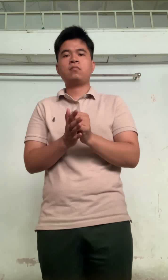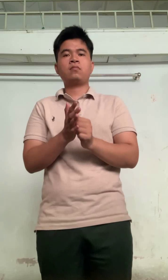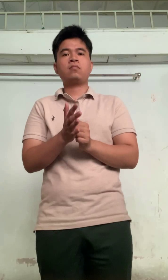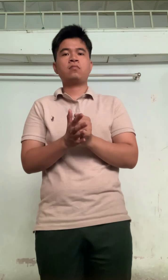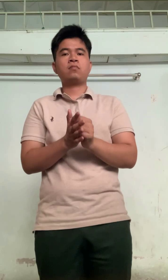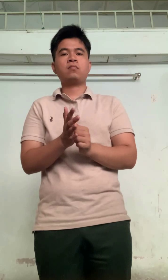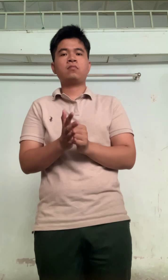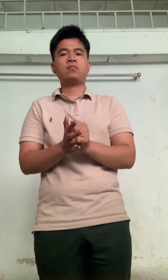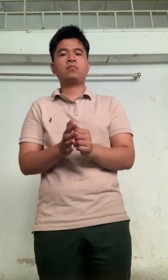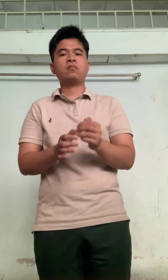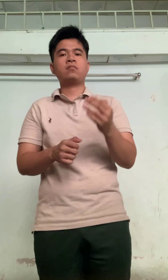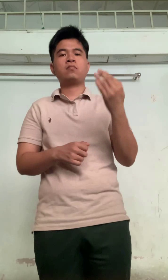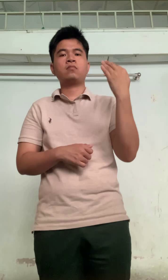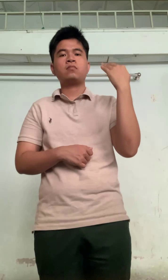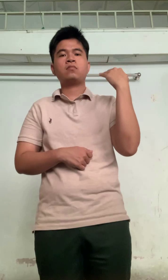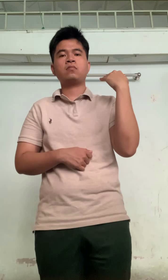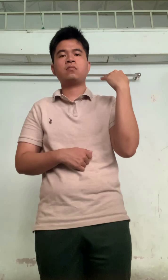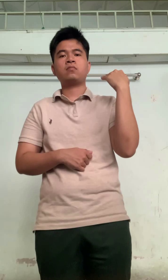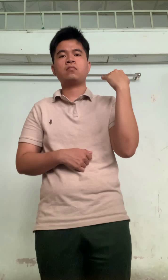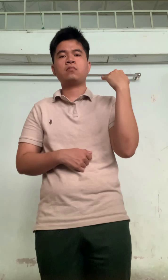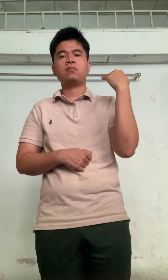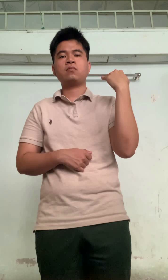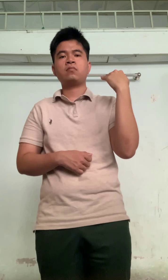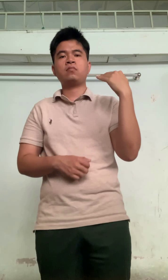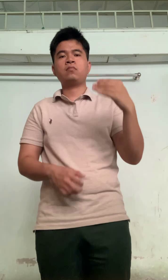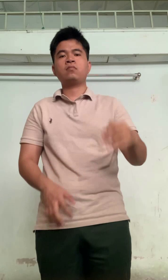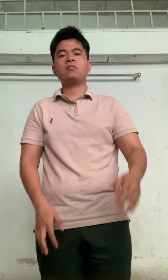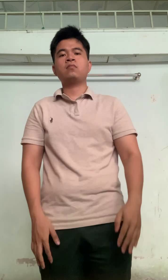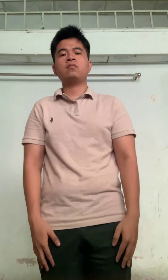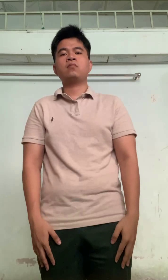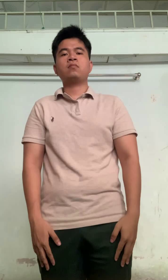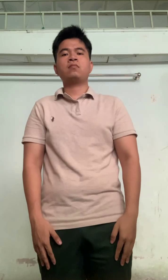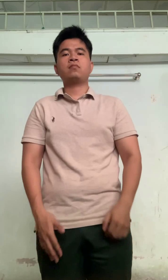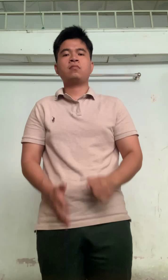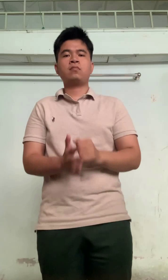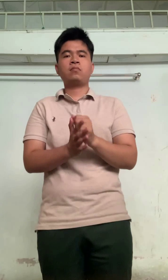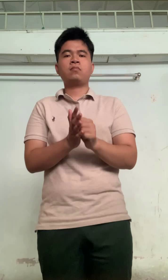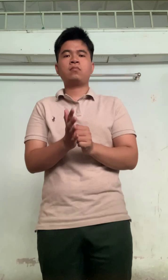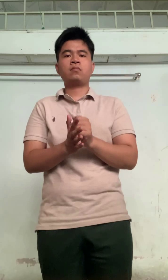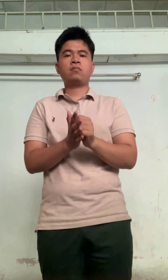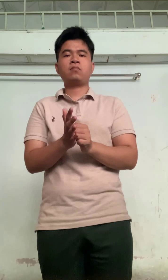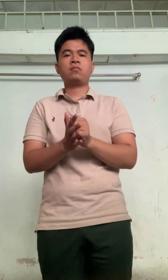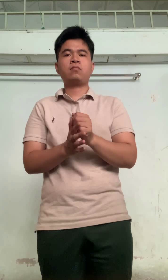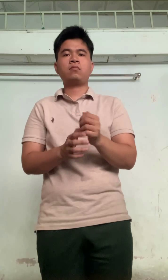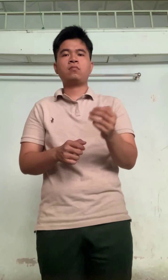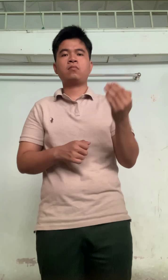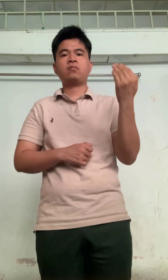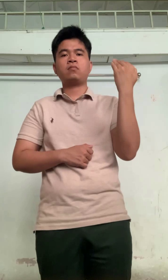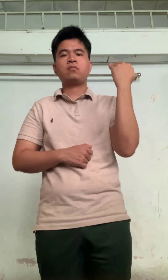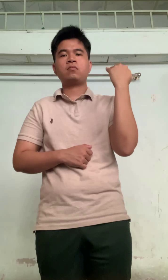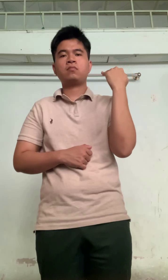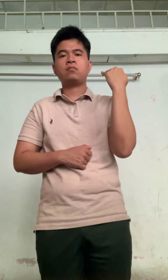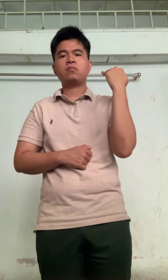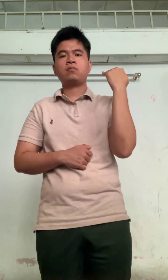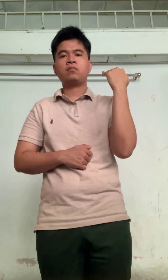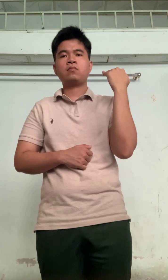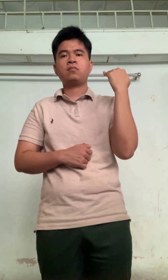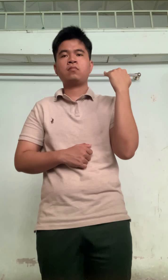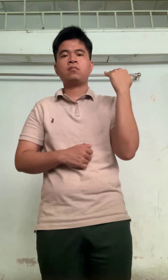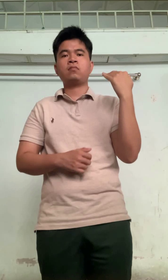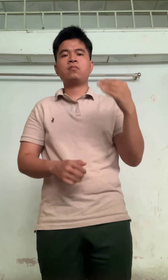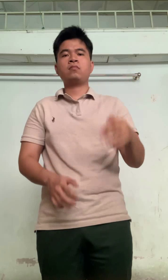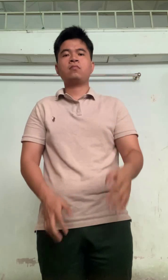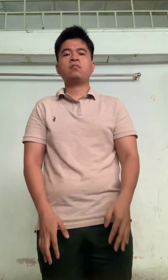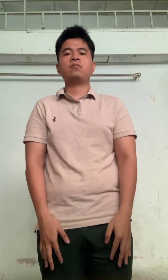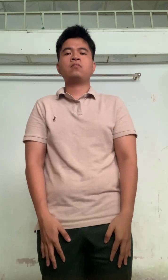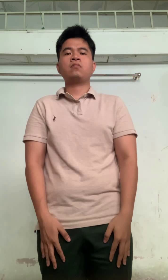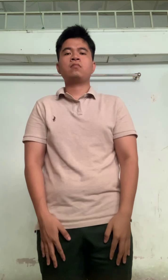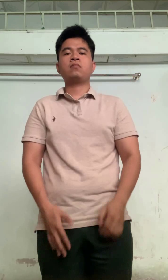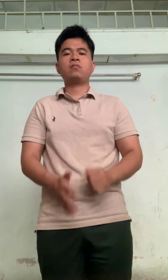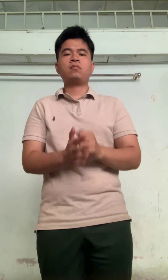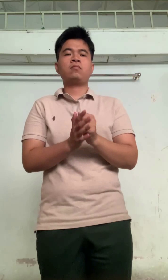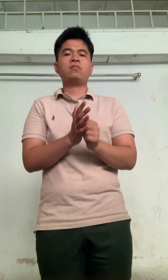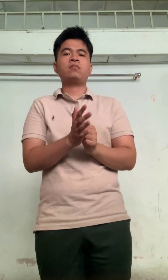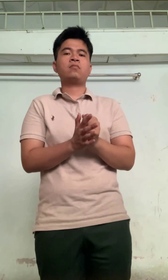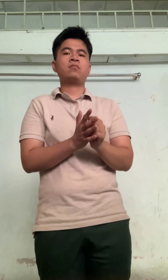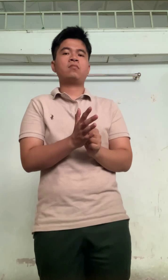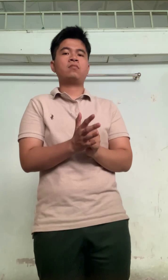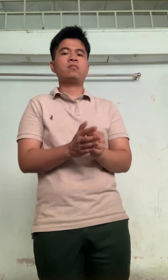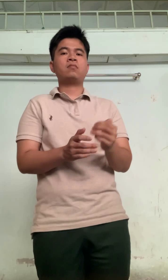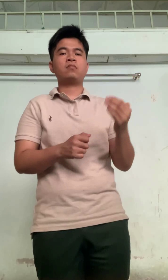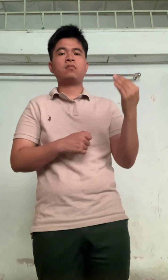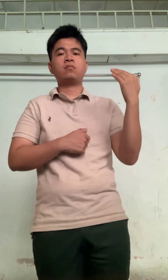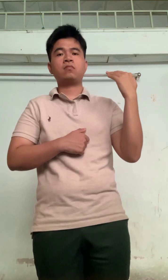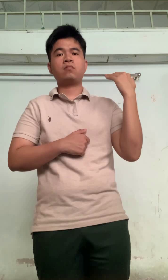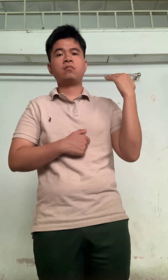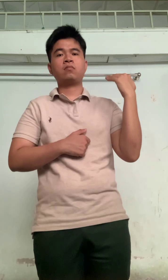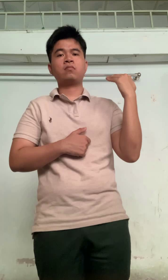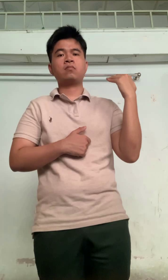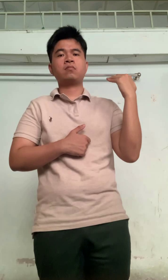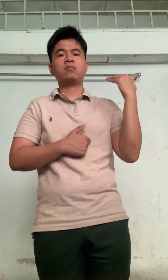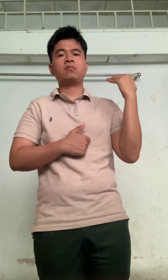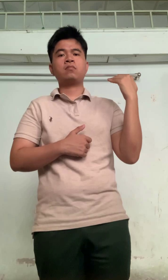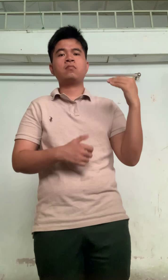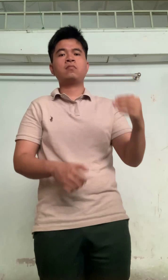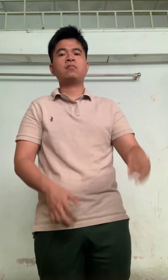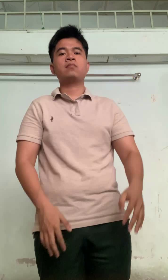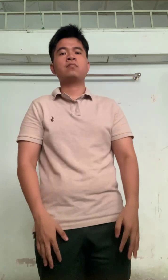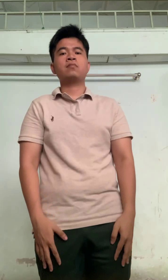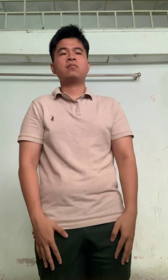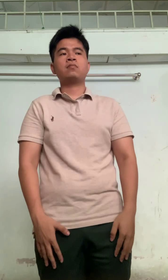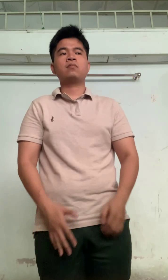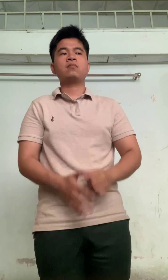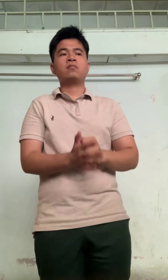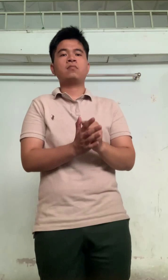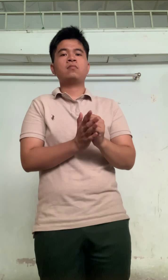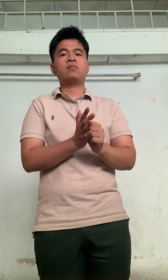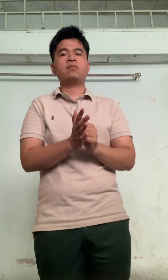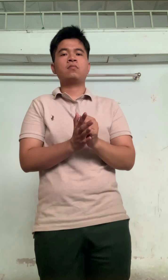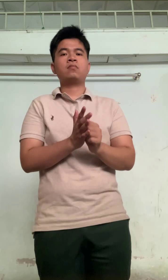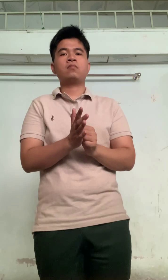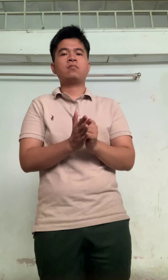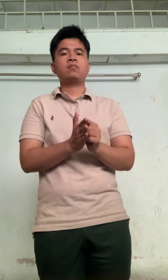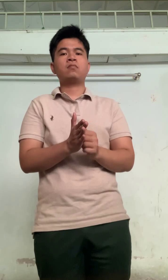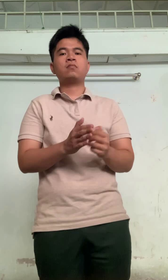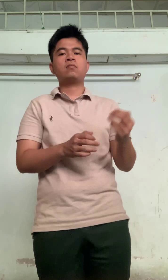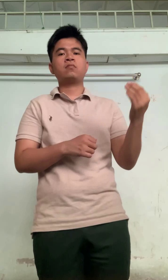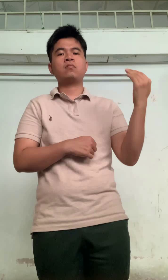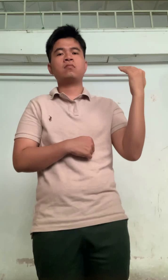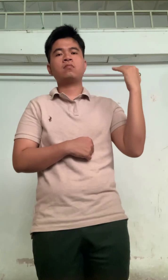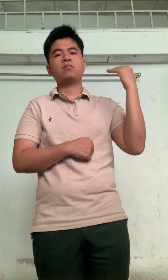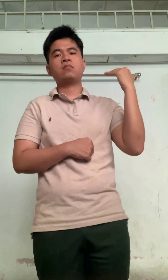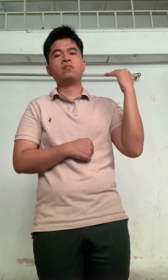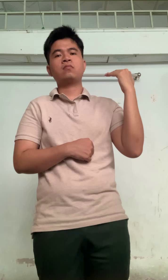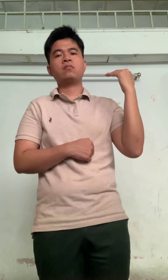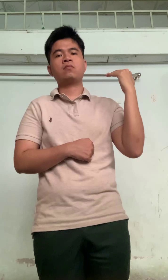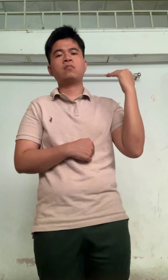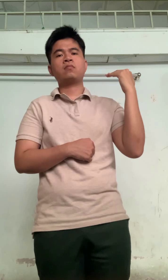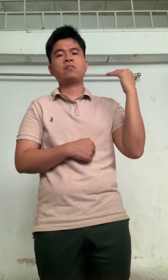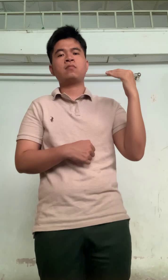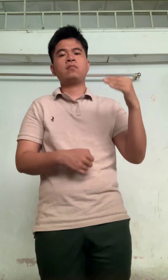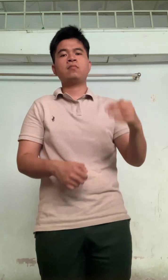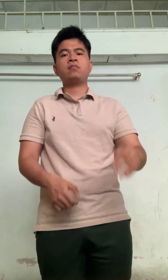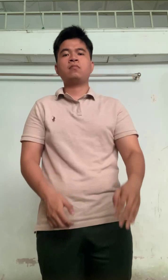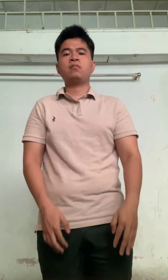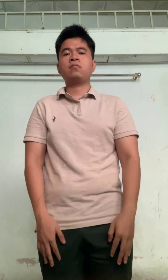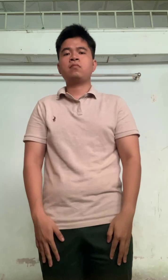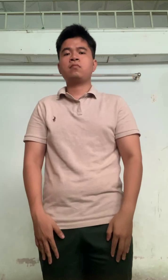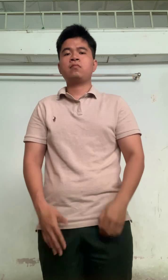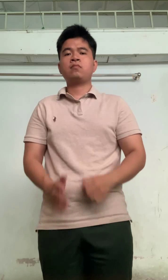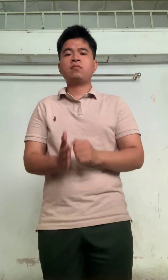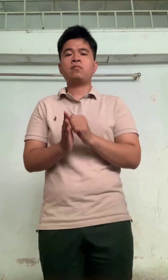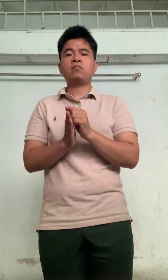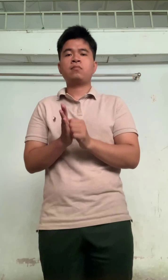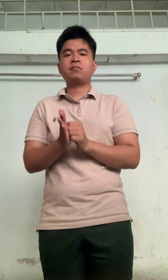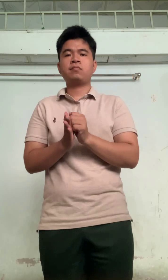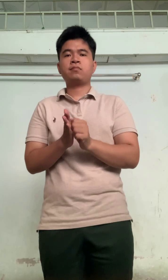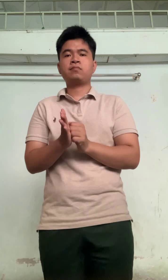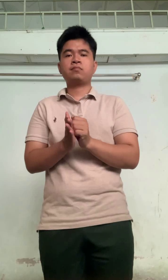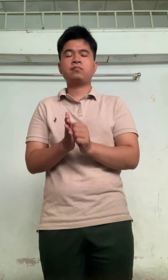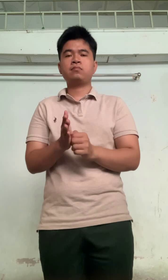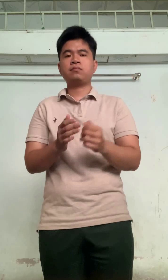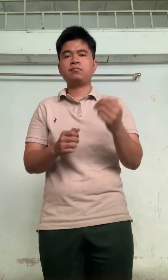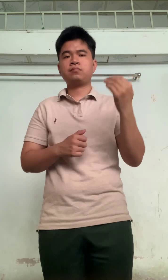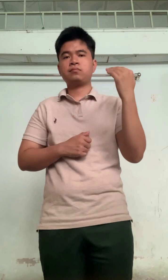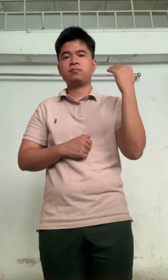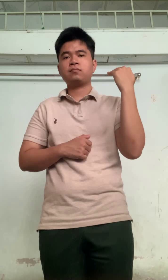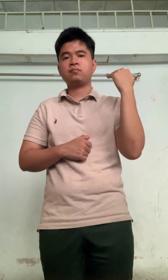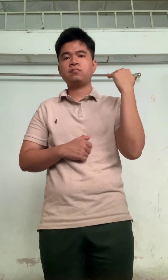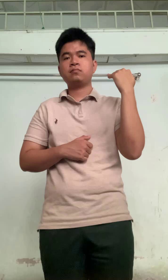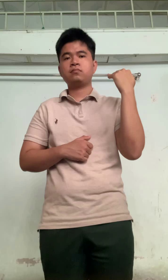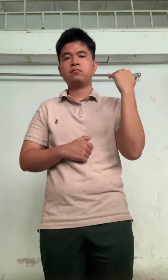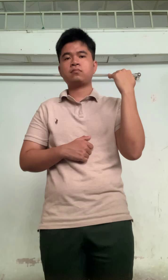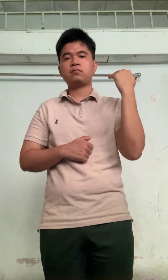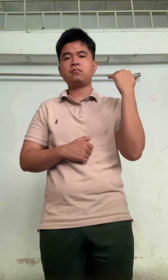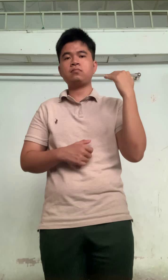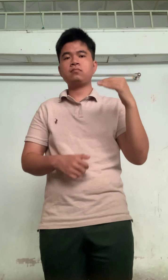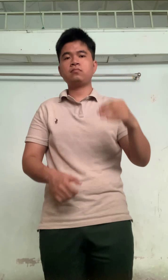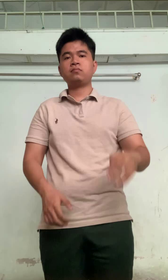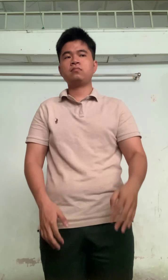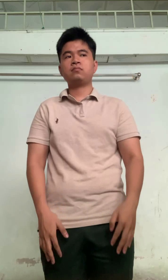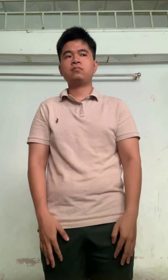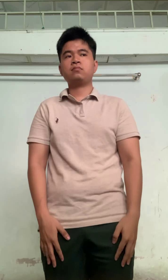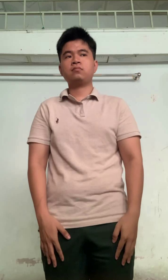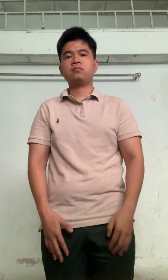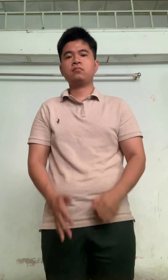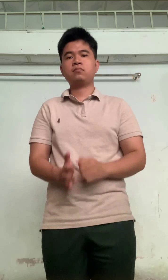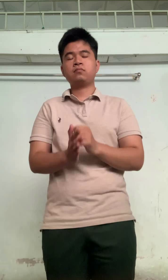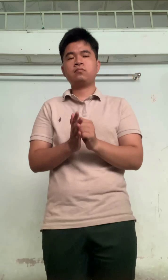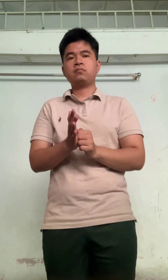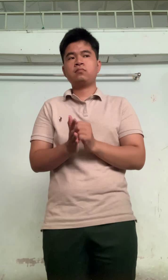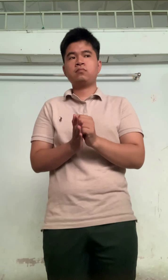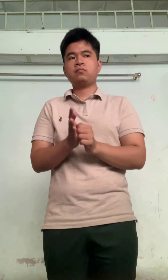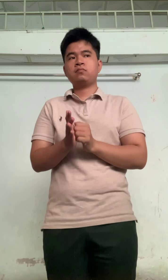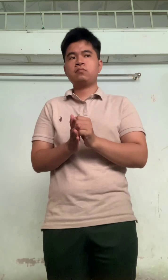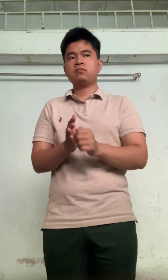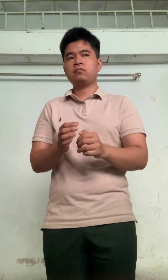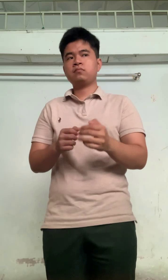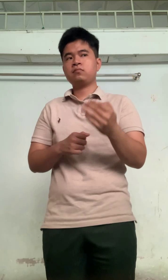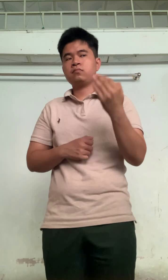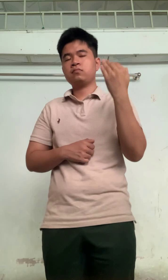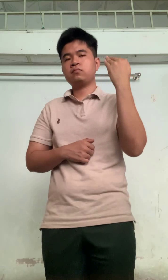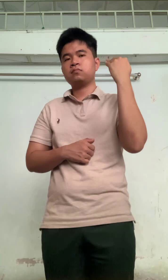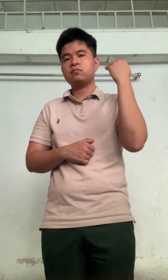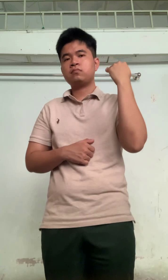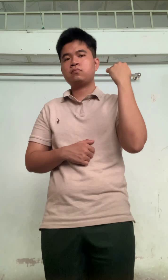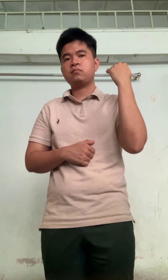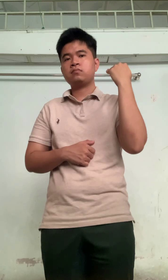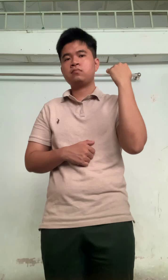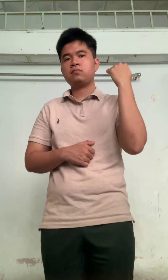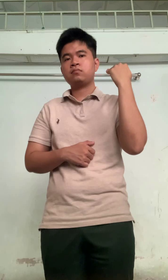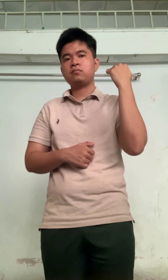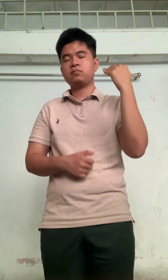thang truoc